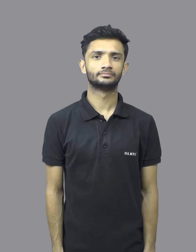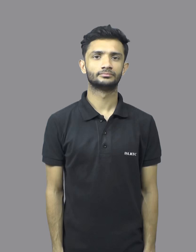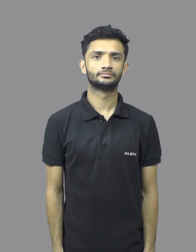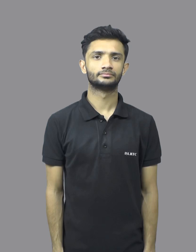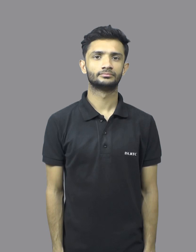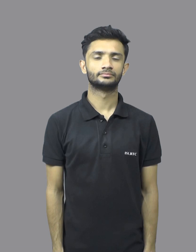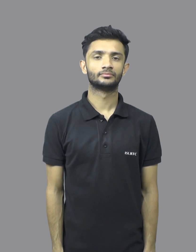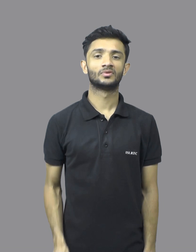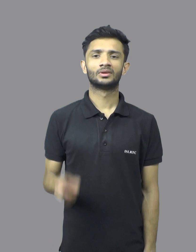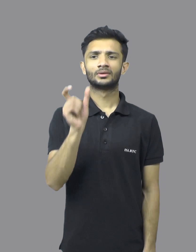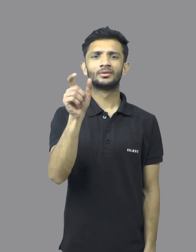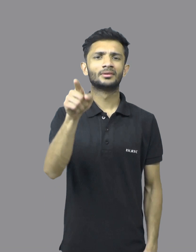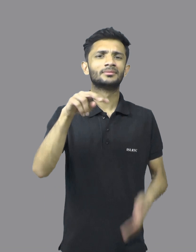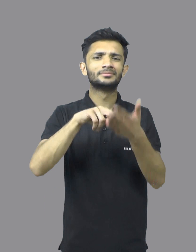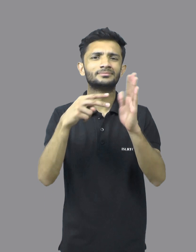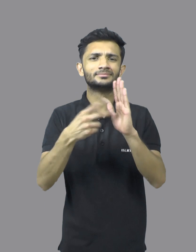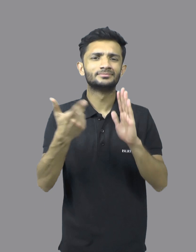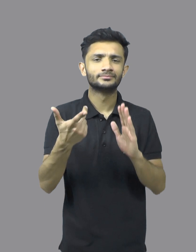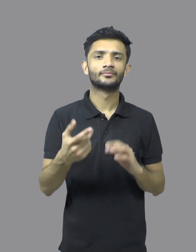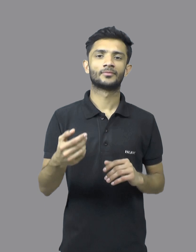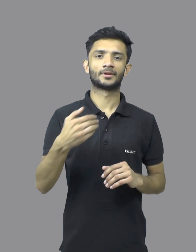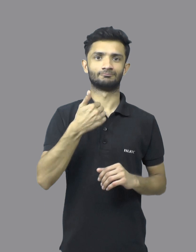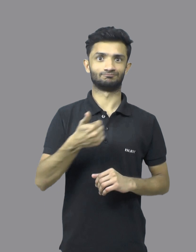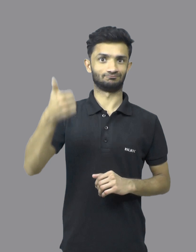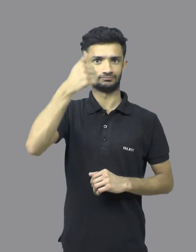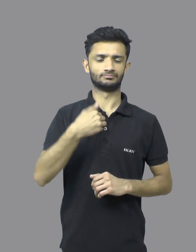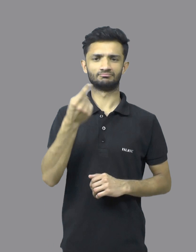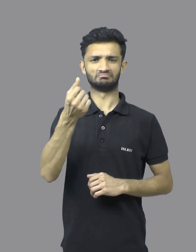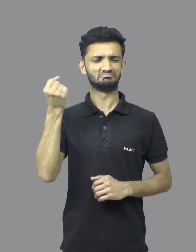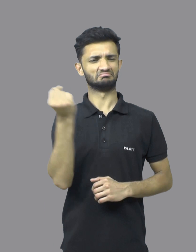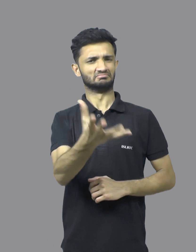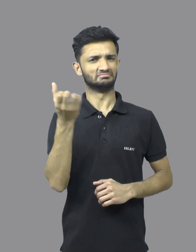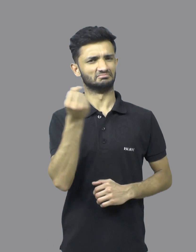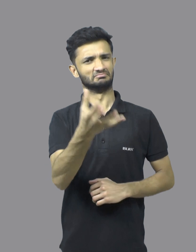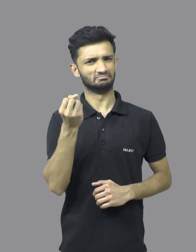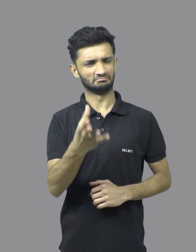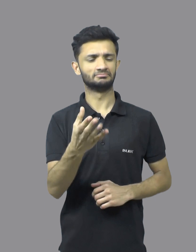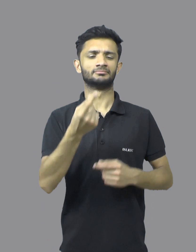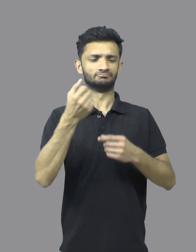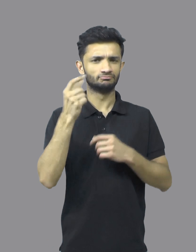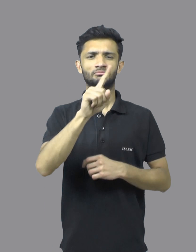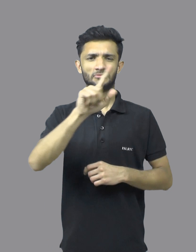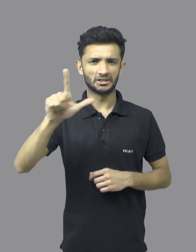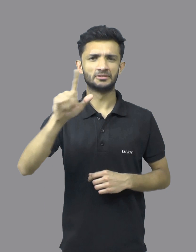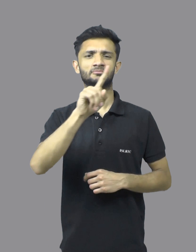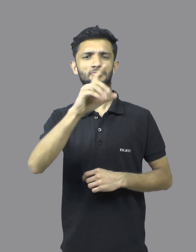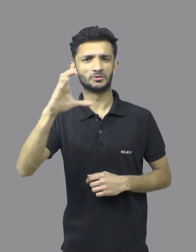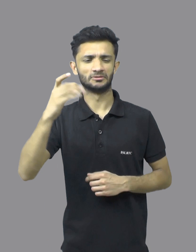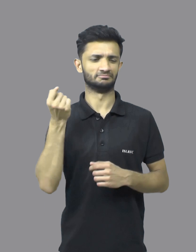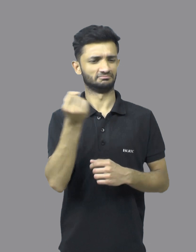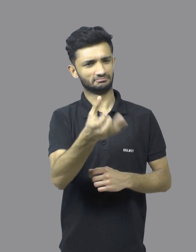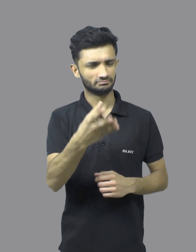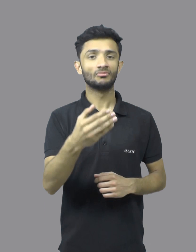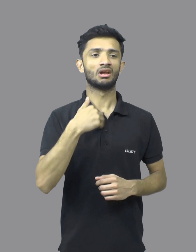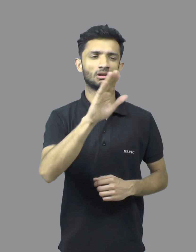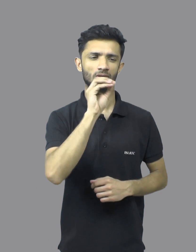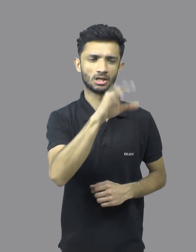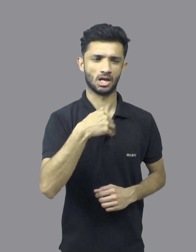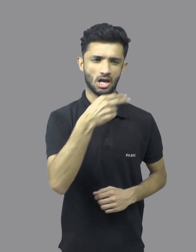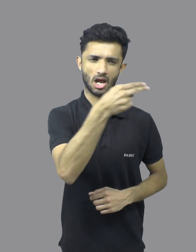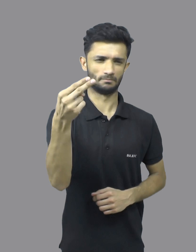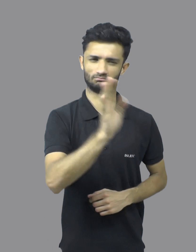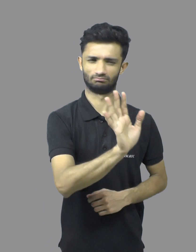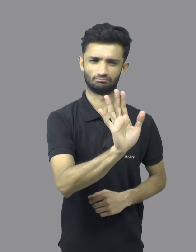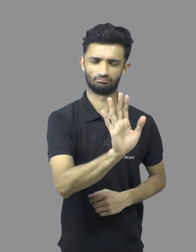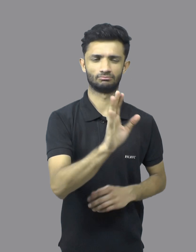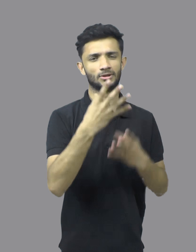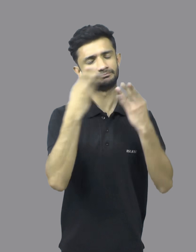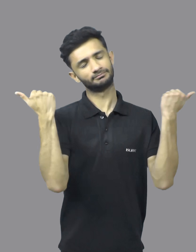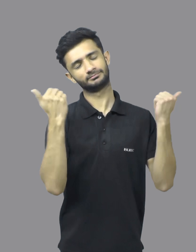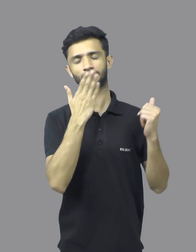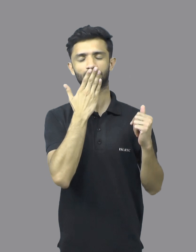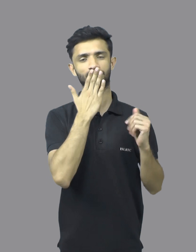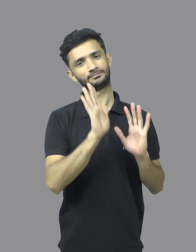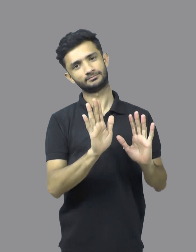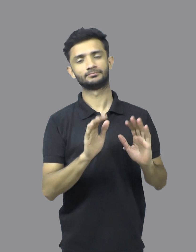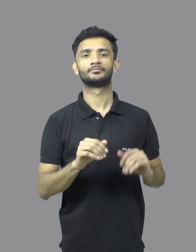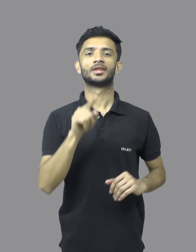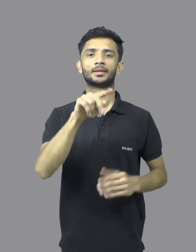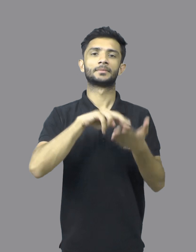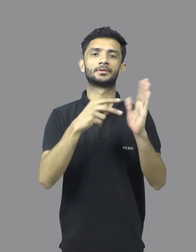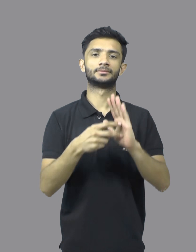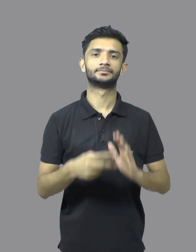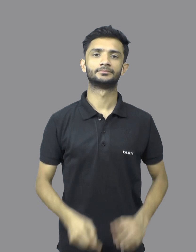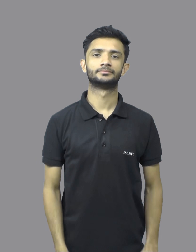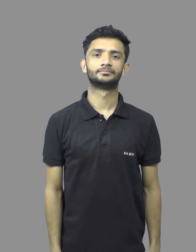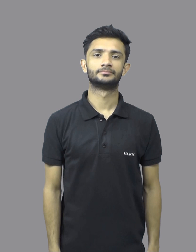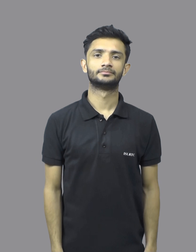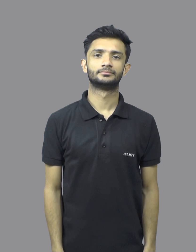Anonymous